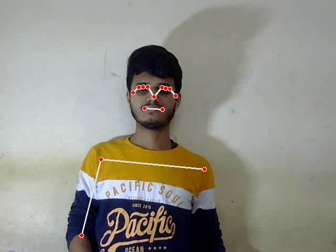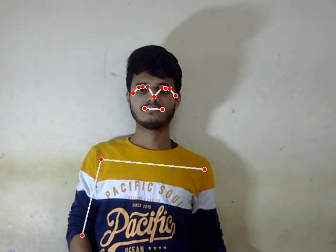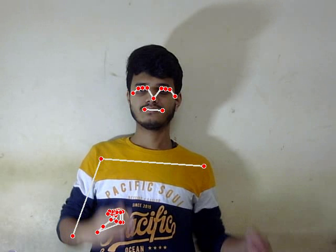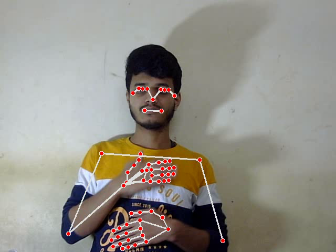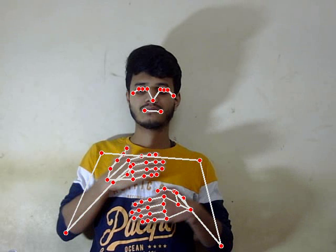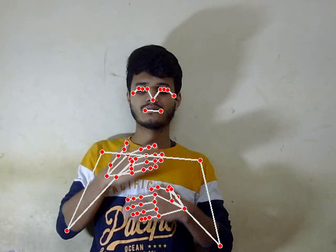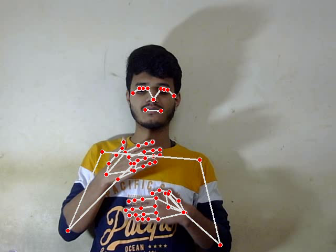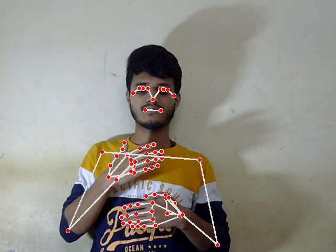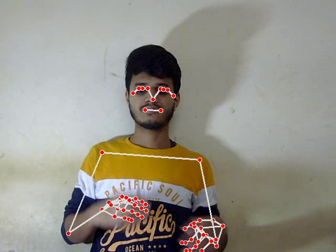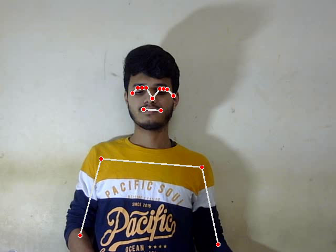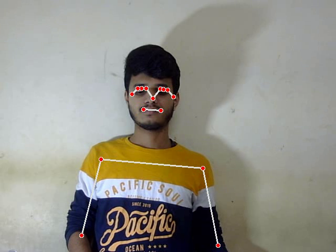happy